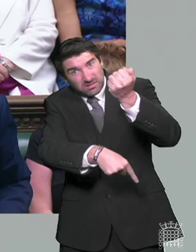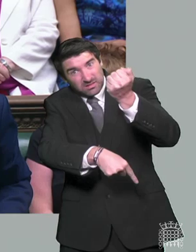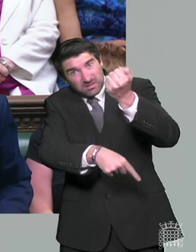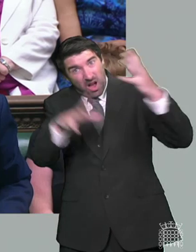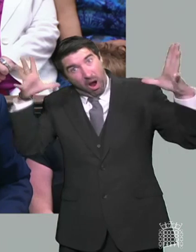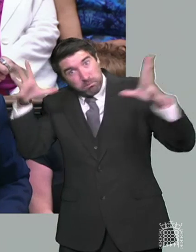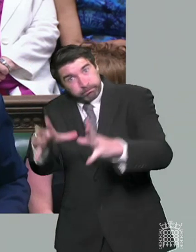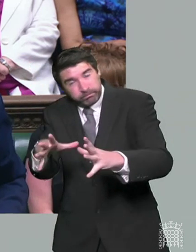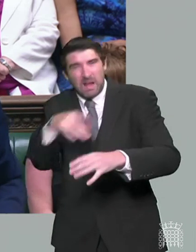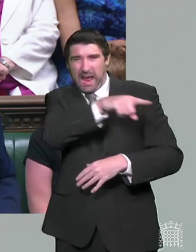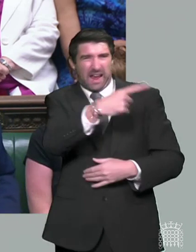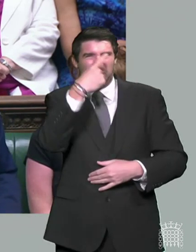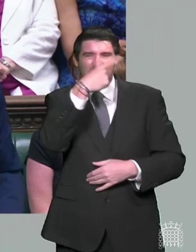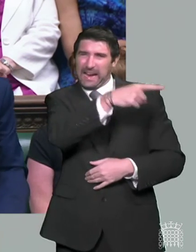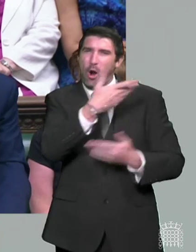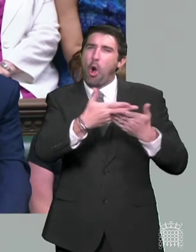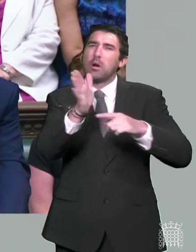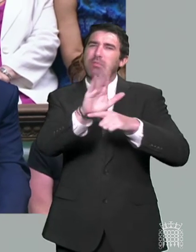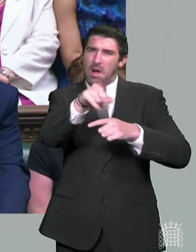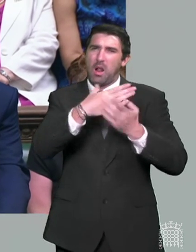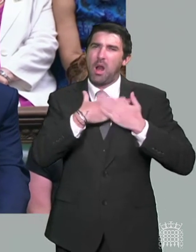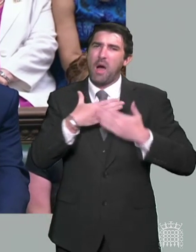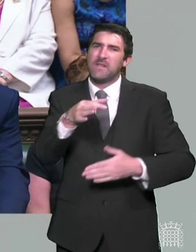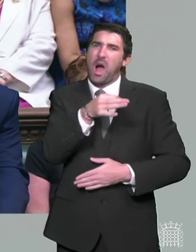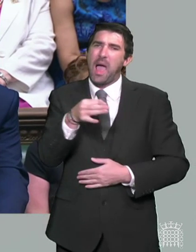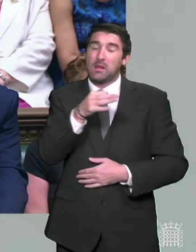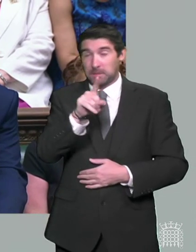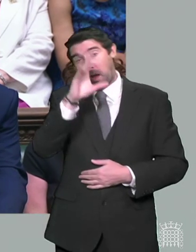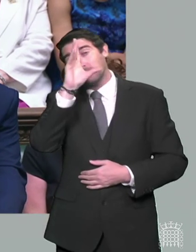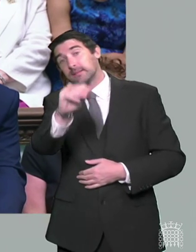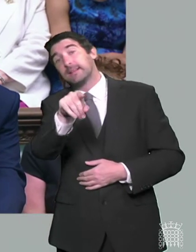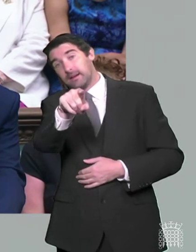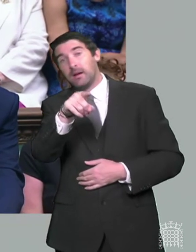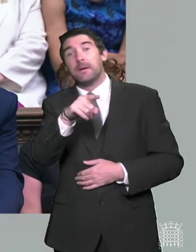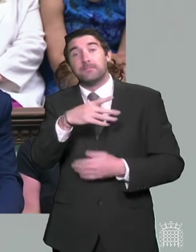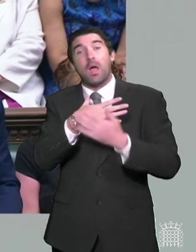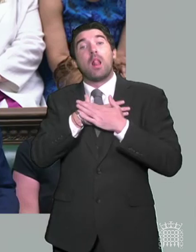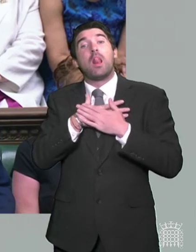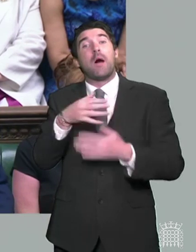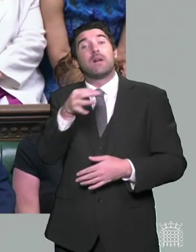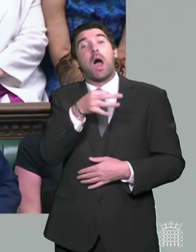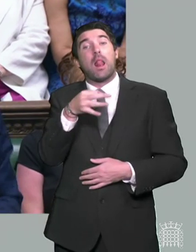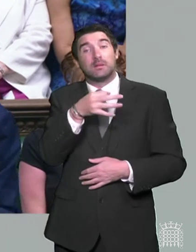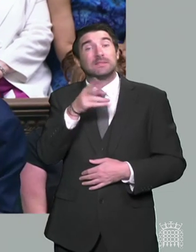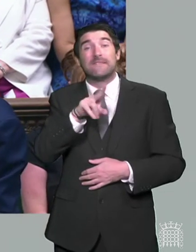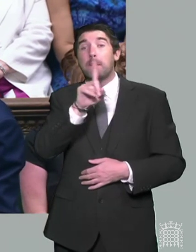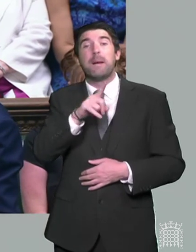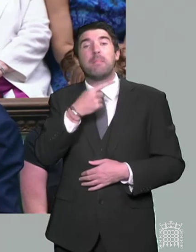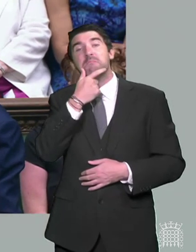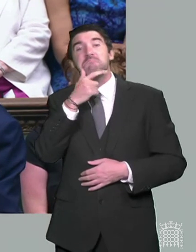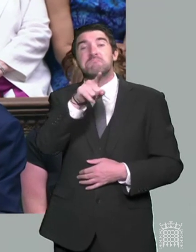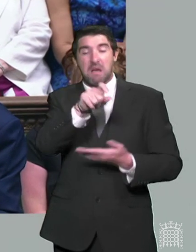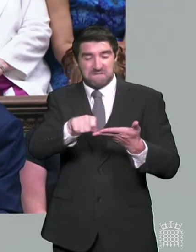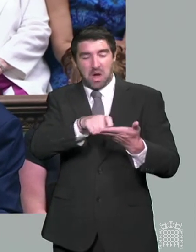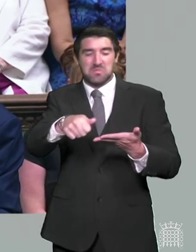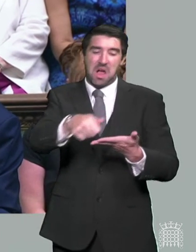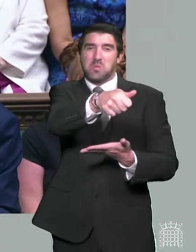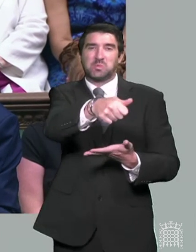Trouble is, Prime Minister, I am reliably informed that contestants that give the public the ick get booted out.